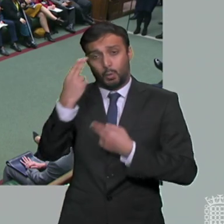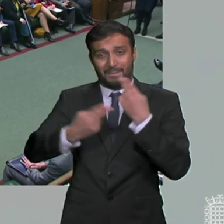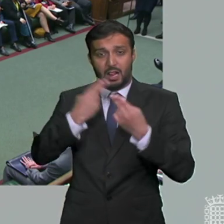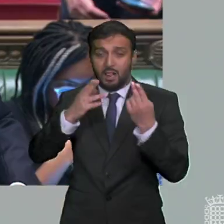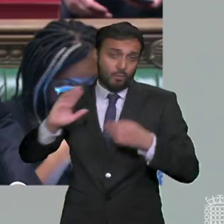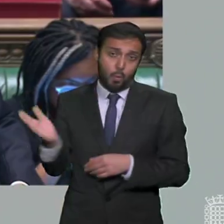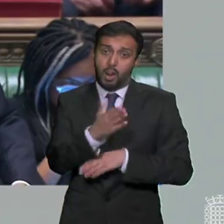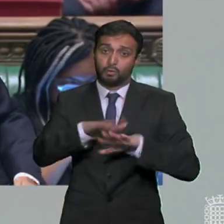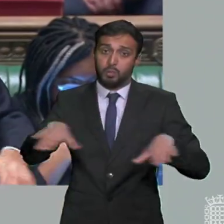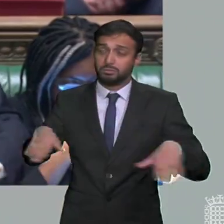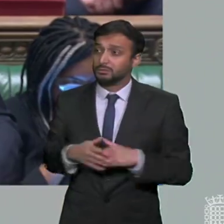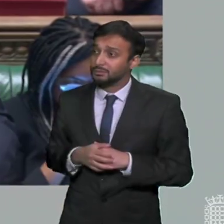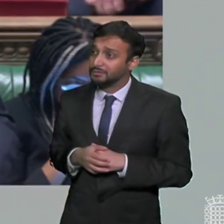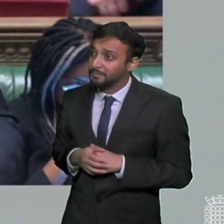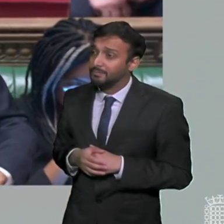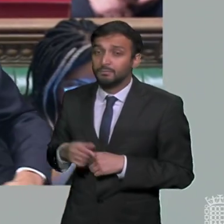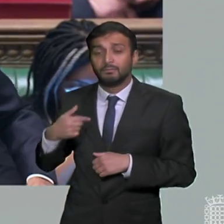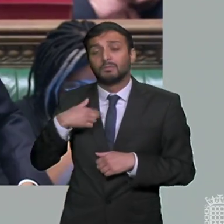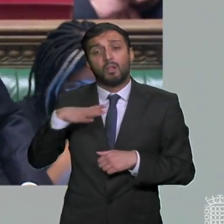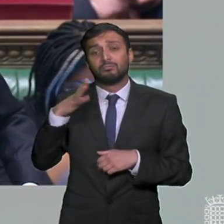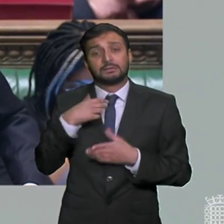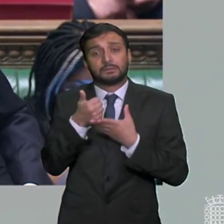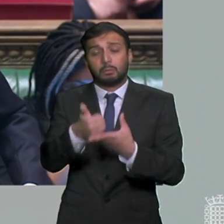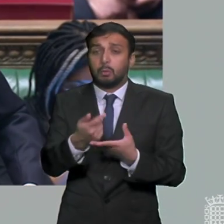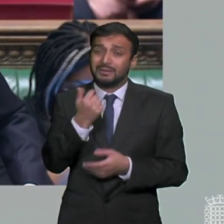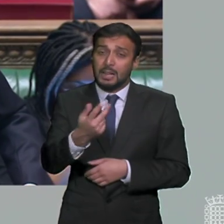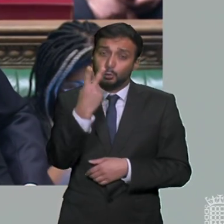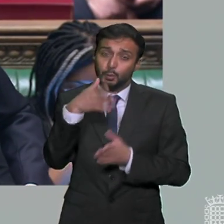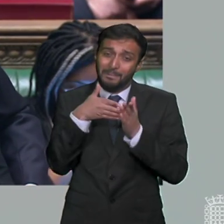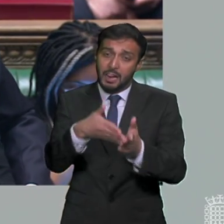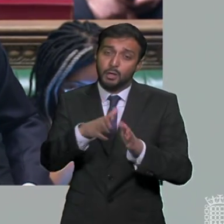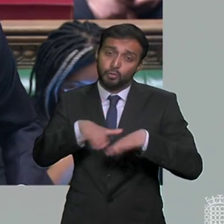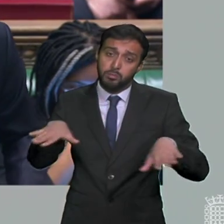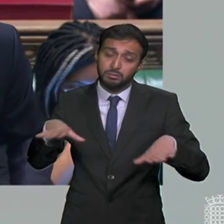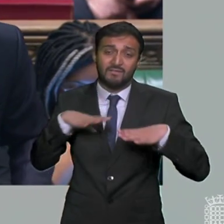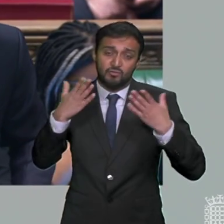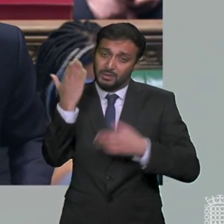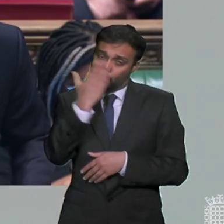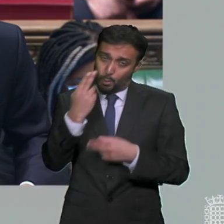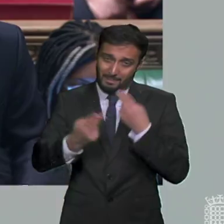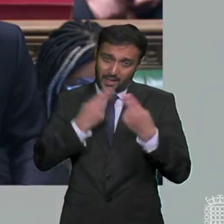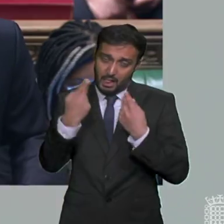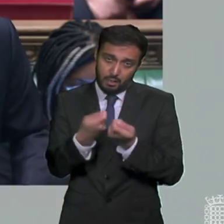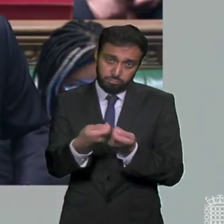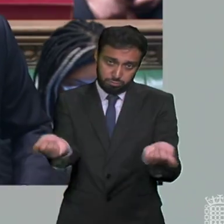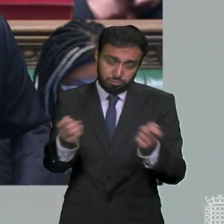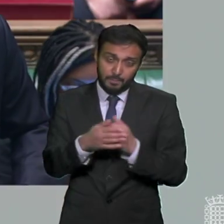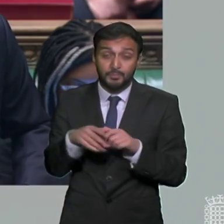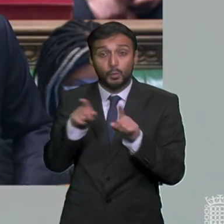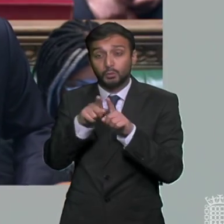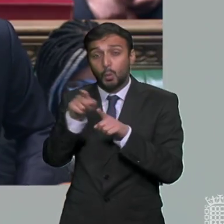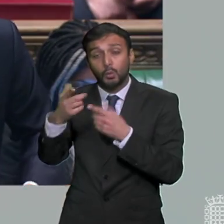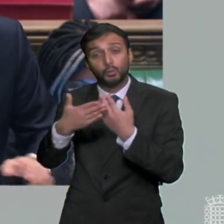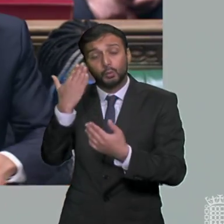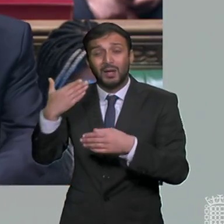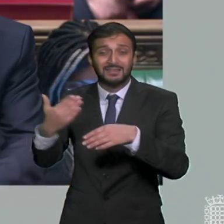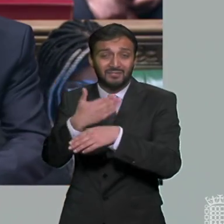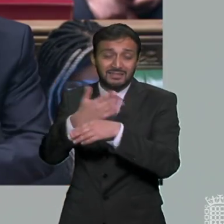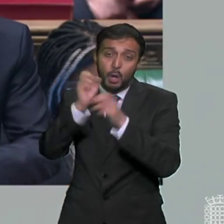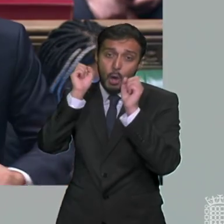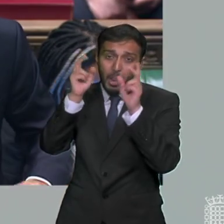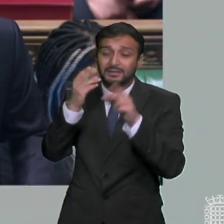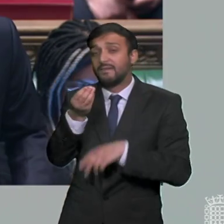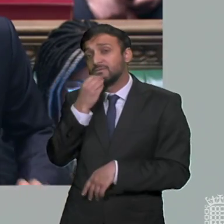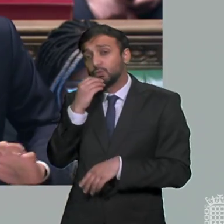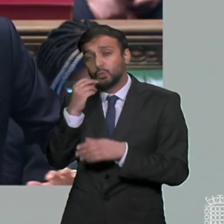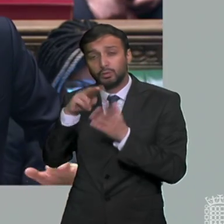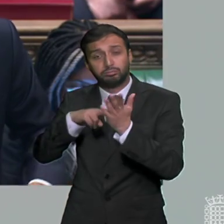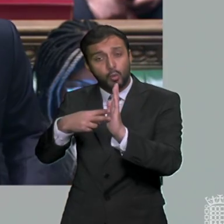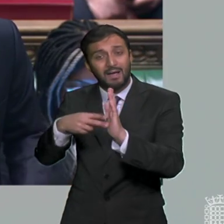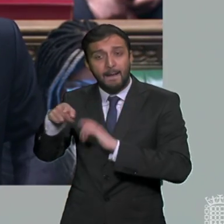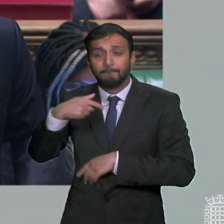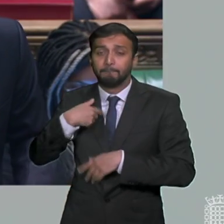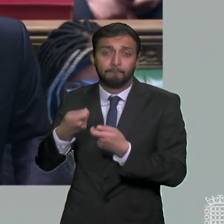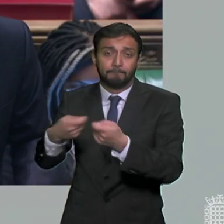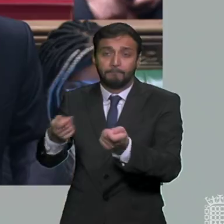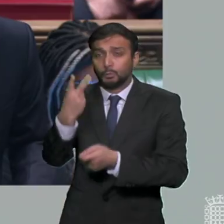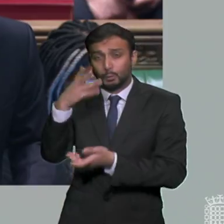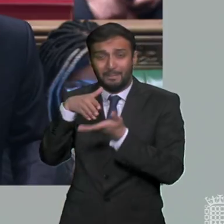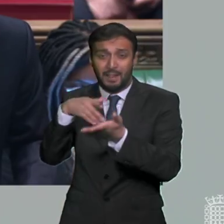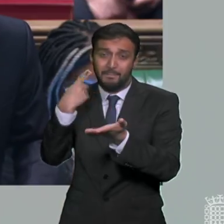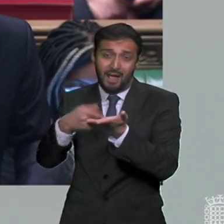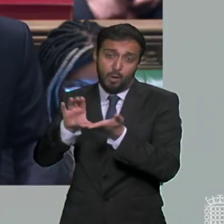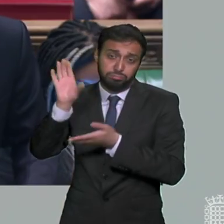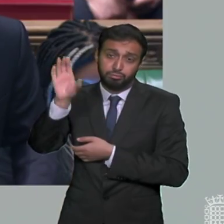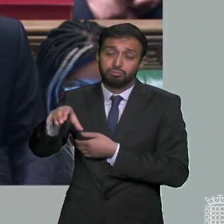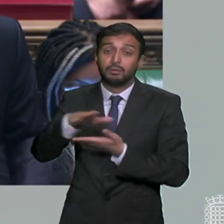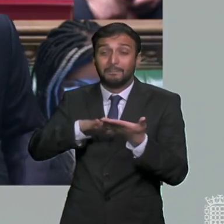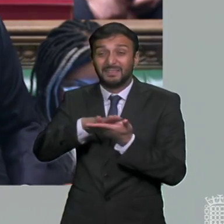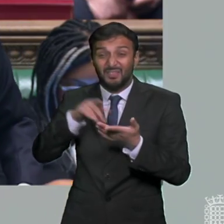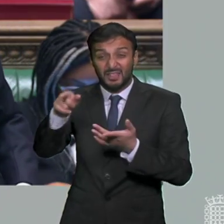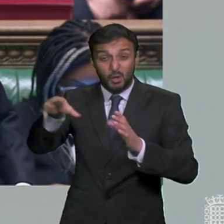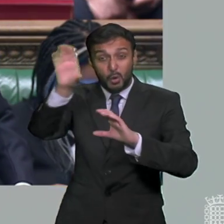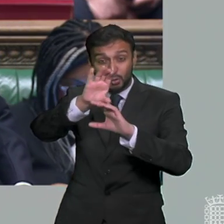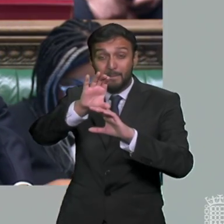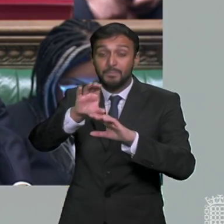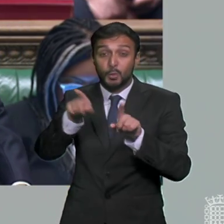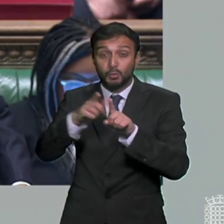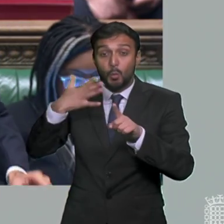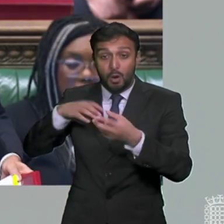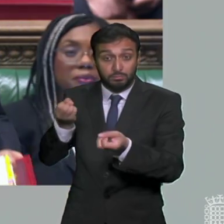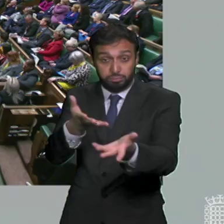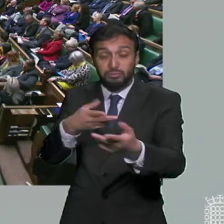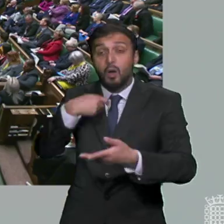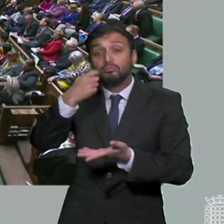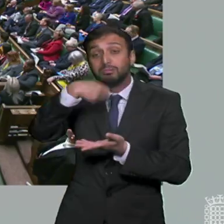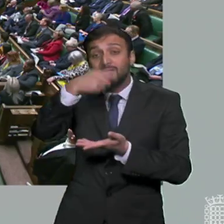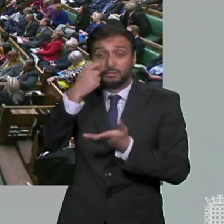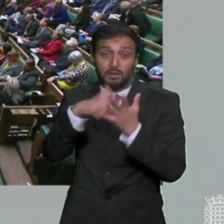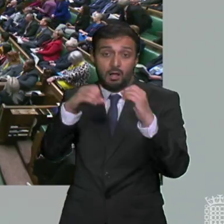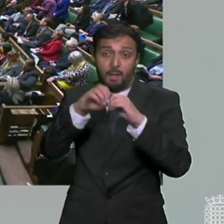We are supporting almost 2 million children with free school meals. We also, last year, invested hundreds of millions of pounds in the new holiday activities and food programme, which is broadening that support through the holidays for those kids who need it, on top of our work to roll out breakfast clubs across the country.